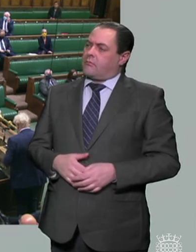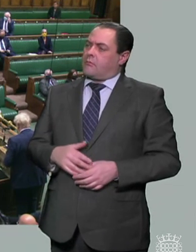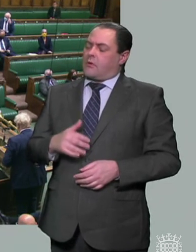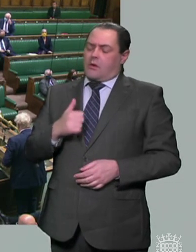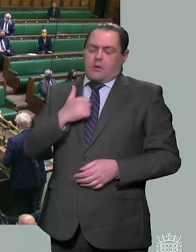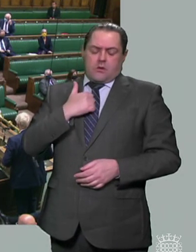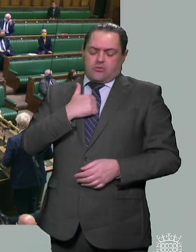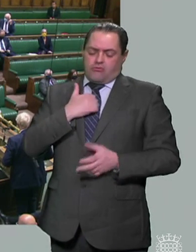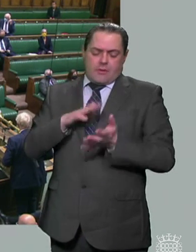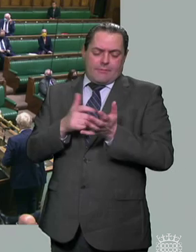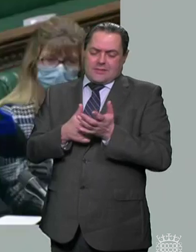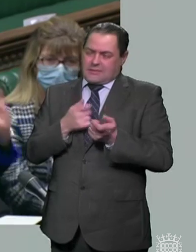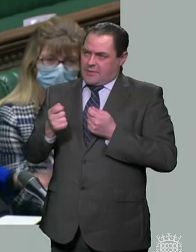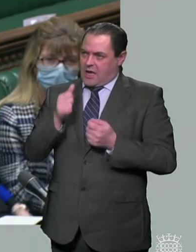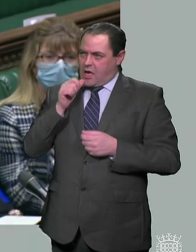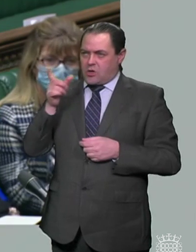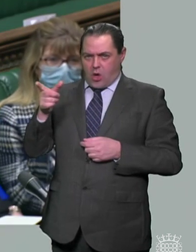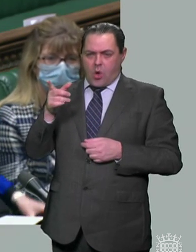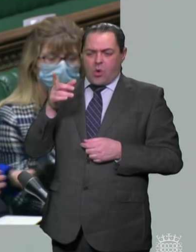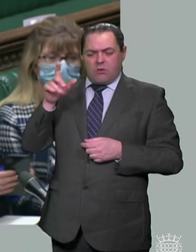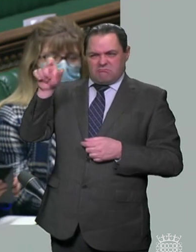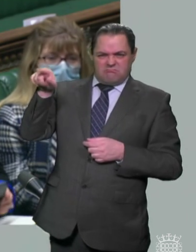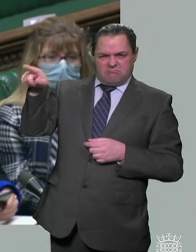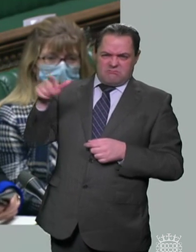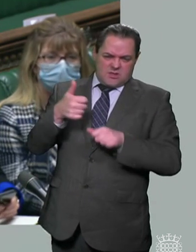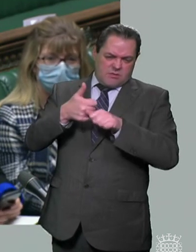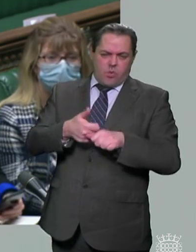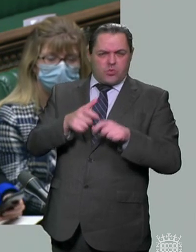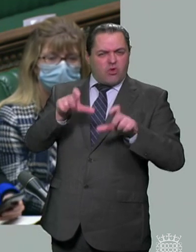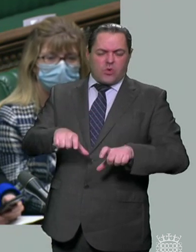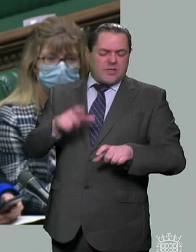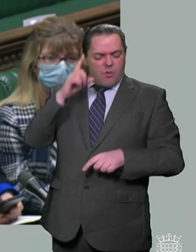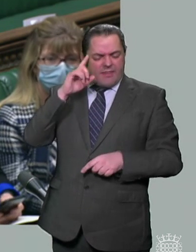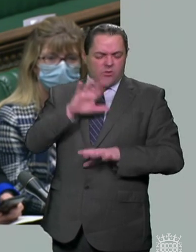I know that the honourable Lady is pro-lockdown, but I do not think that that is the right way forward.